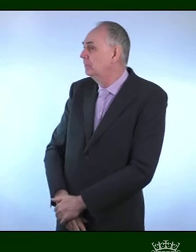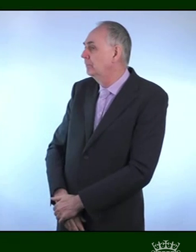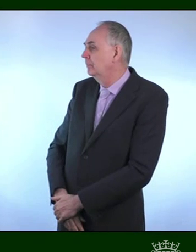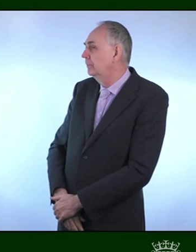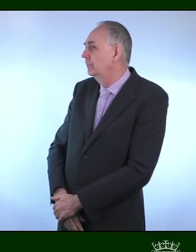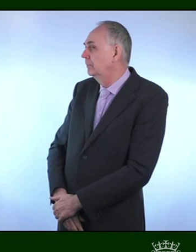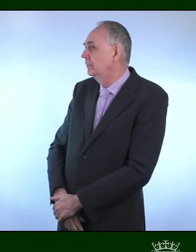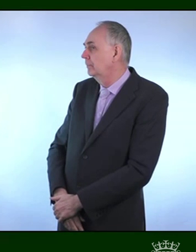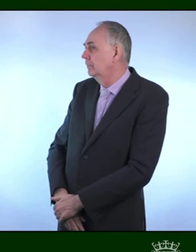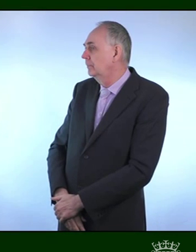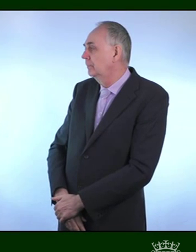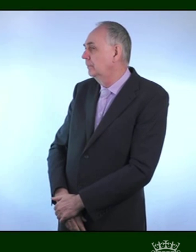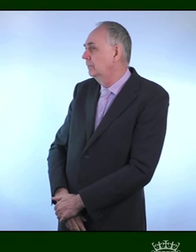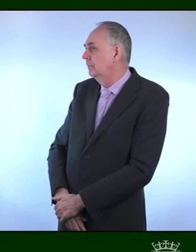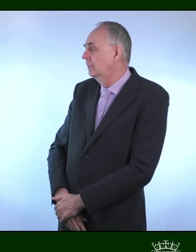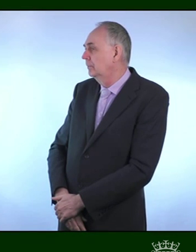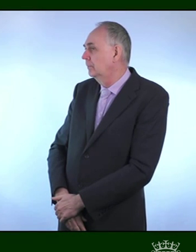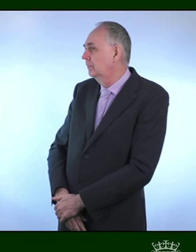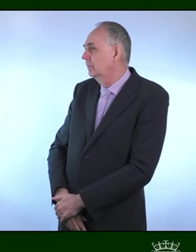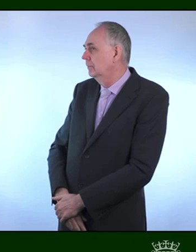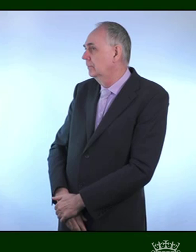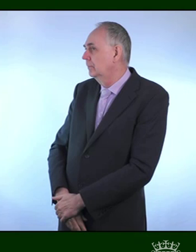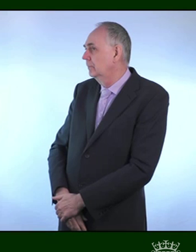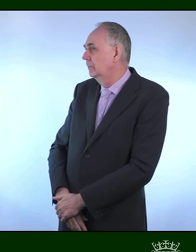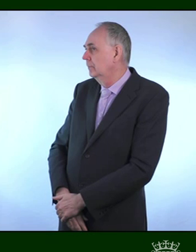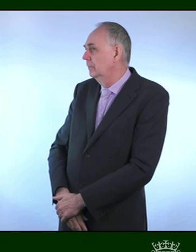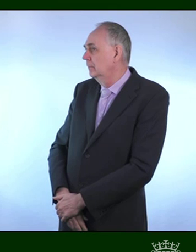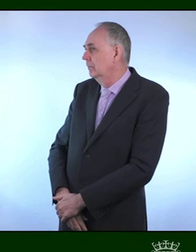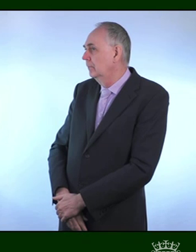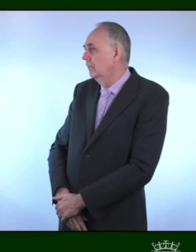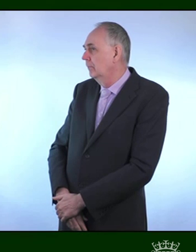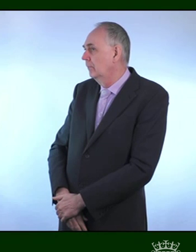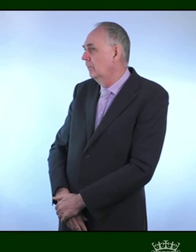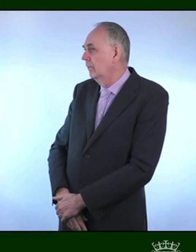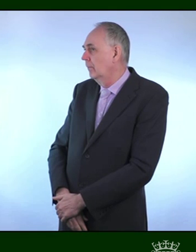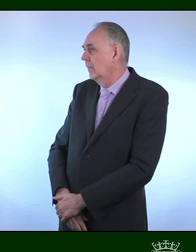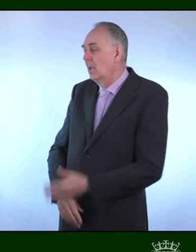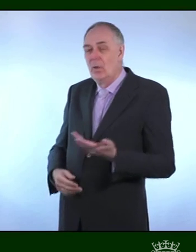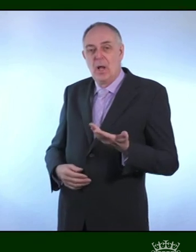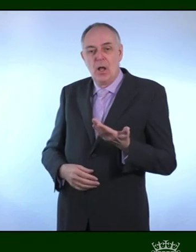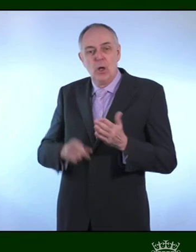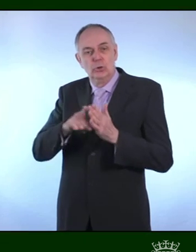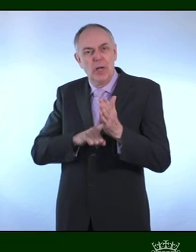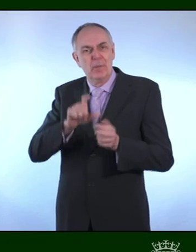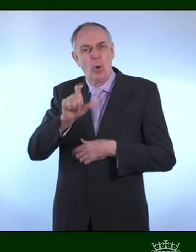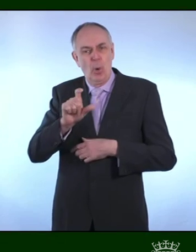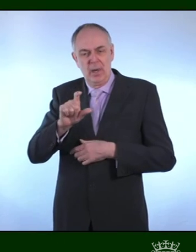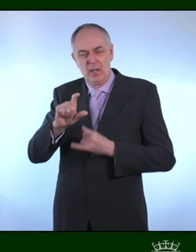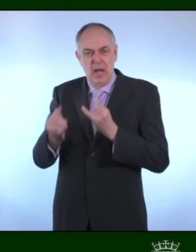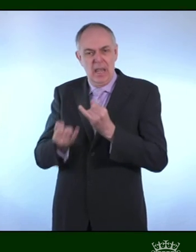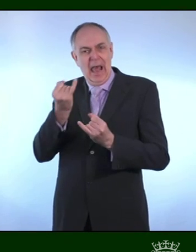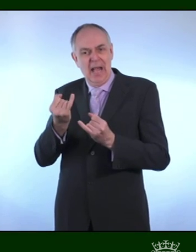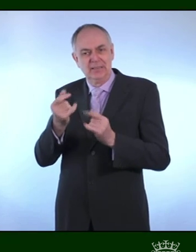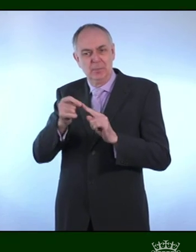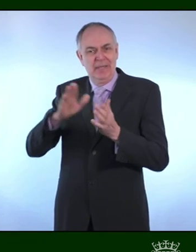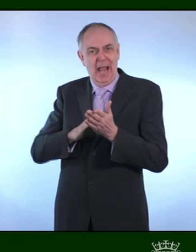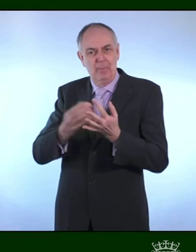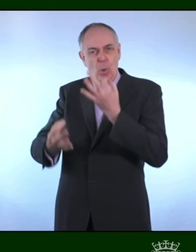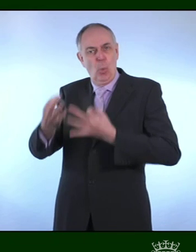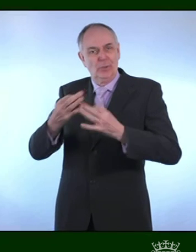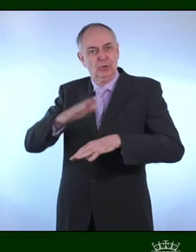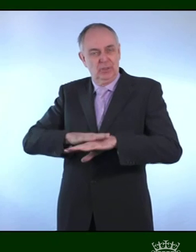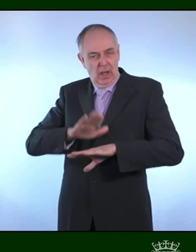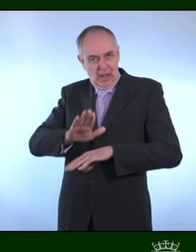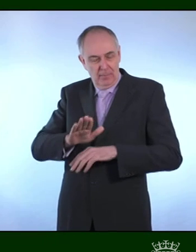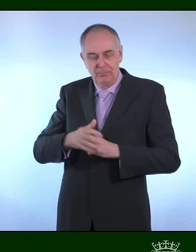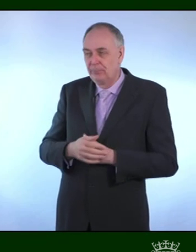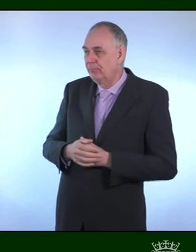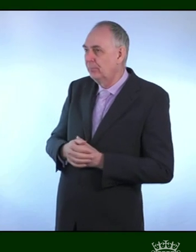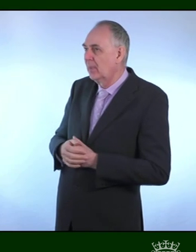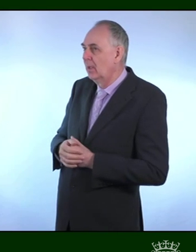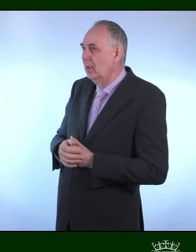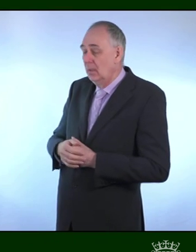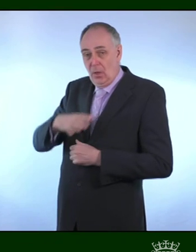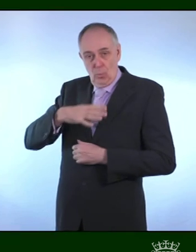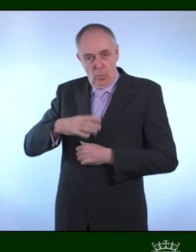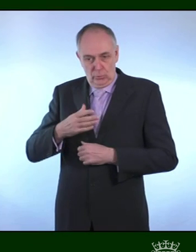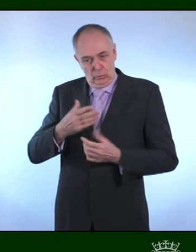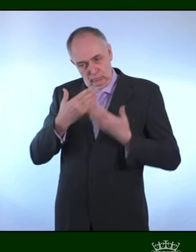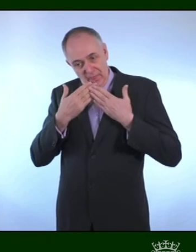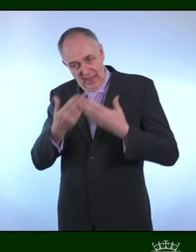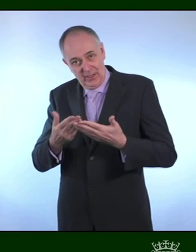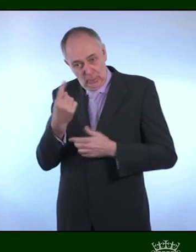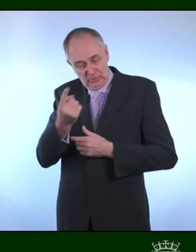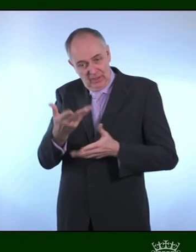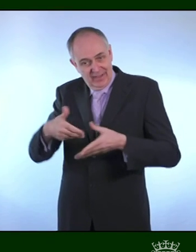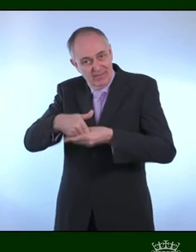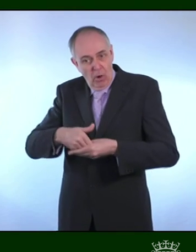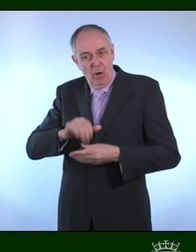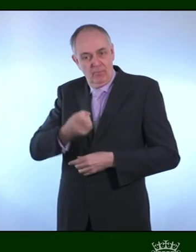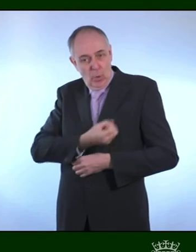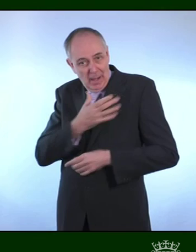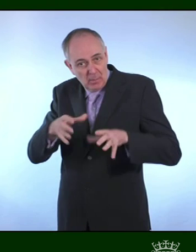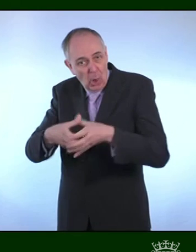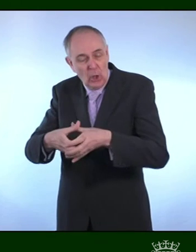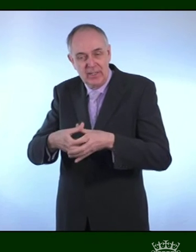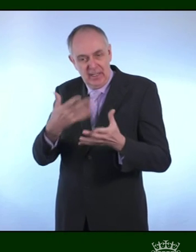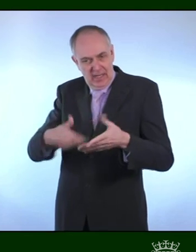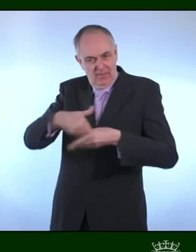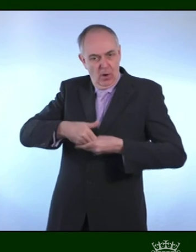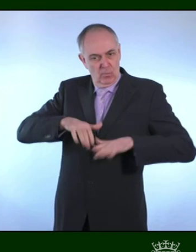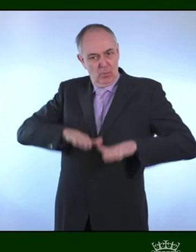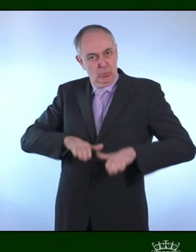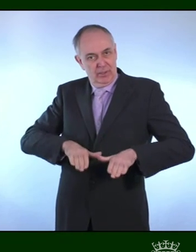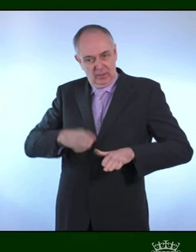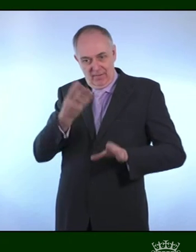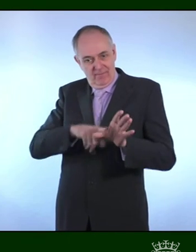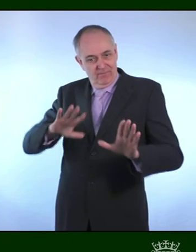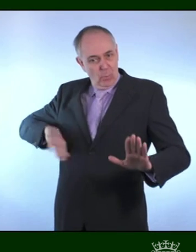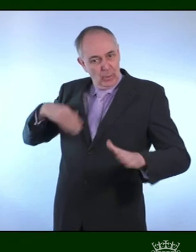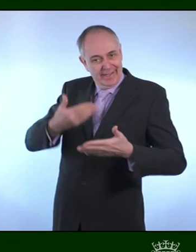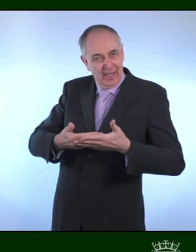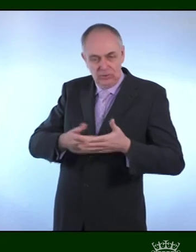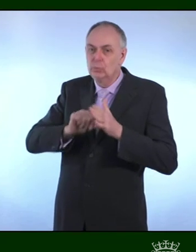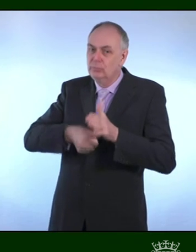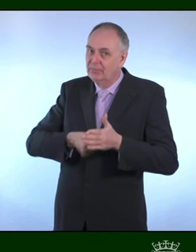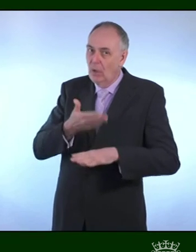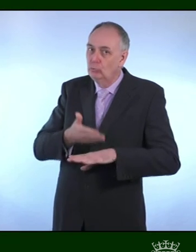Perhaps I could begin by pointing out that this is the right honourable Gentleman’s last Prime Minister’s questions, and it would be appropriate for me to pay tribute to him for his service to his party and, indeed, to the country over the last four years, in a very difficult job.